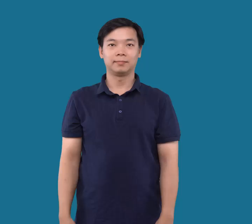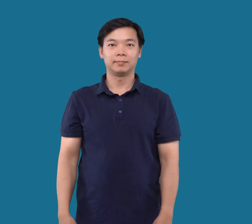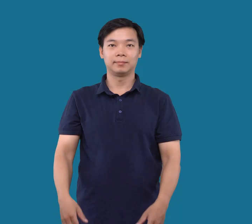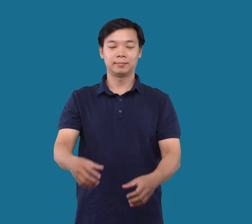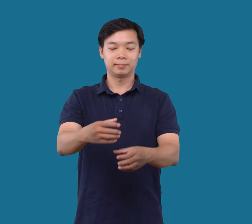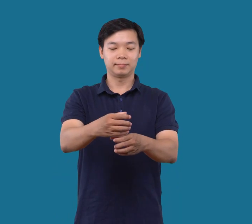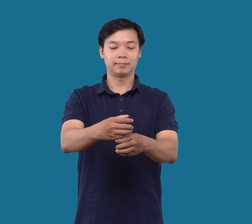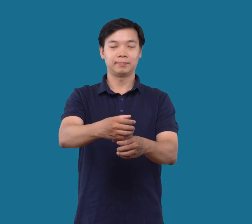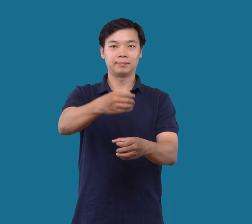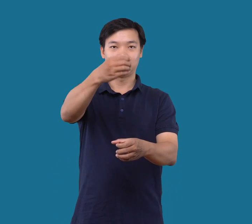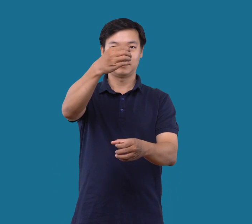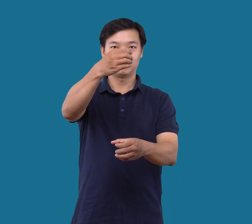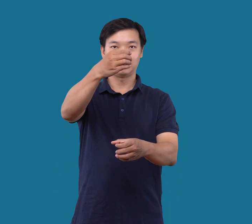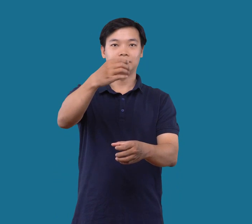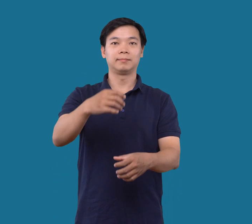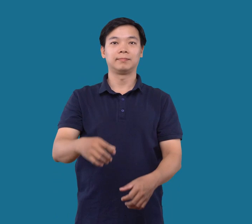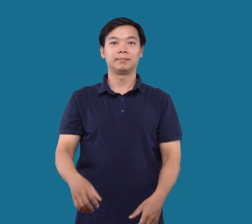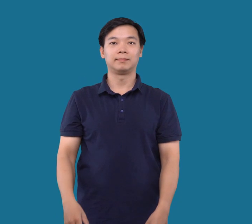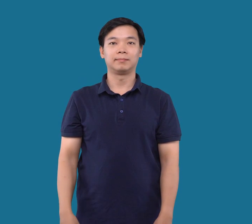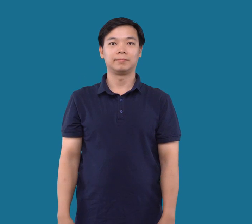chai